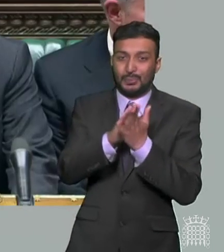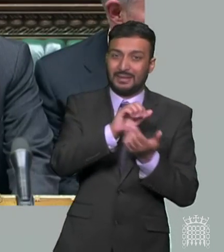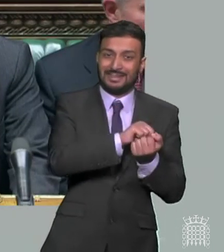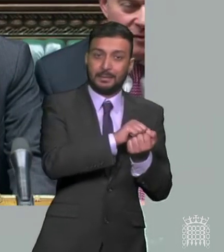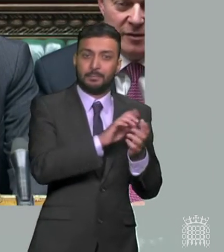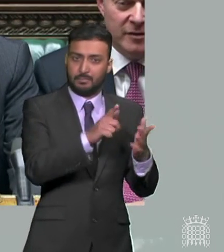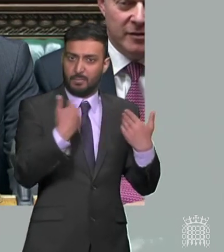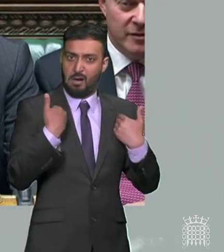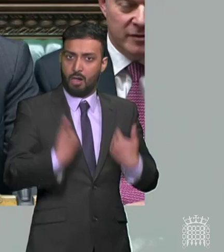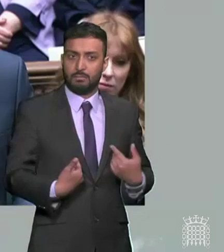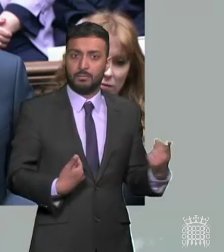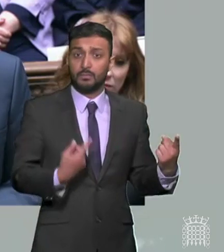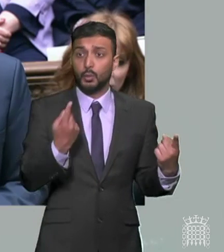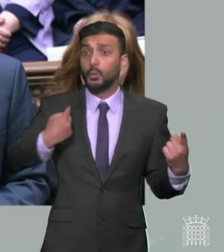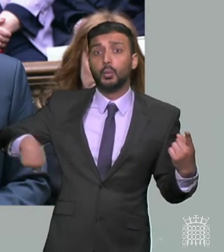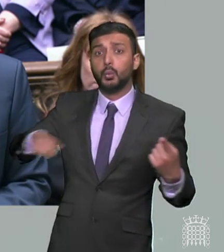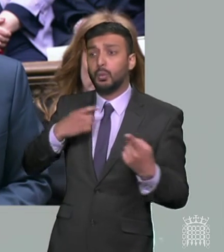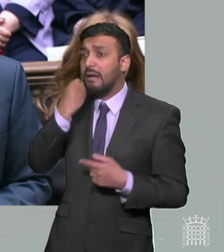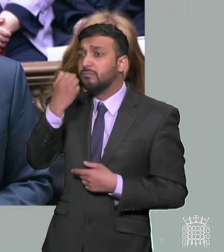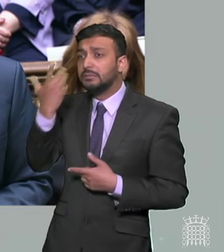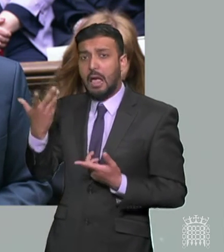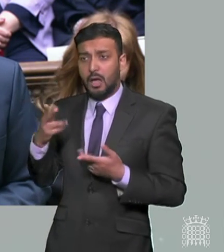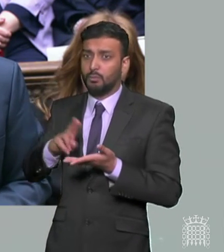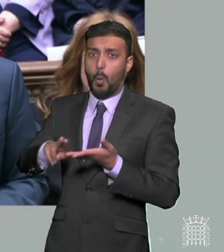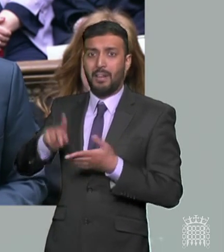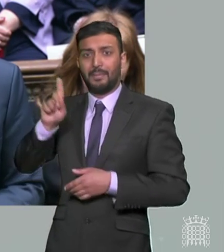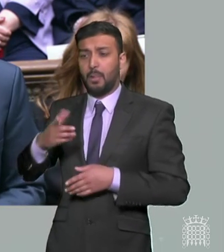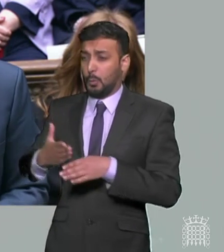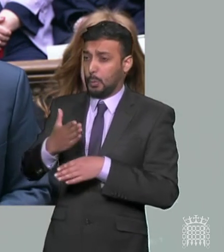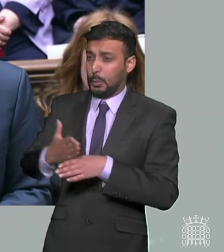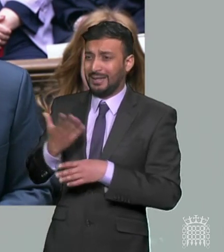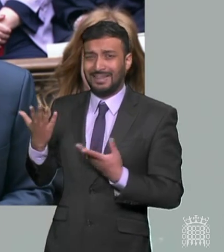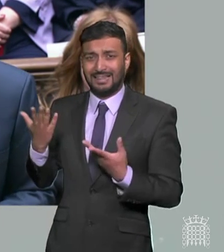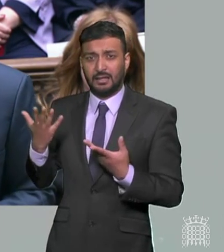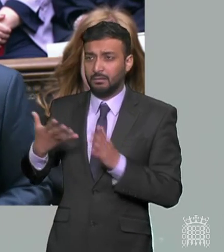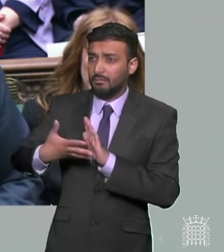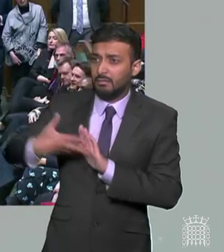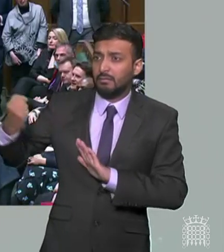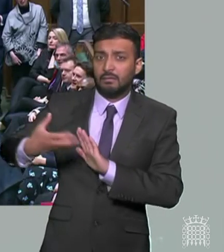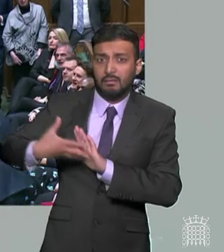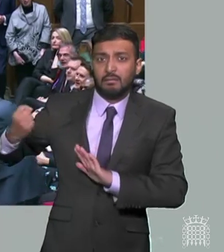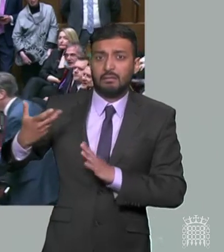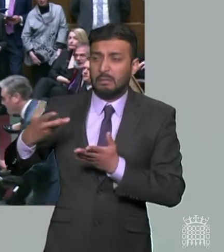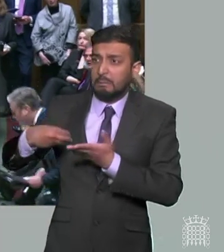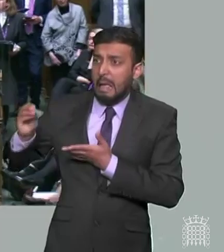Does he think that that choice has made things better or worse for working people?